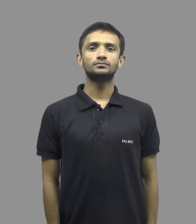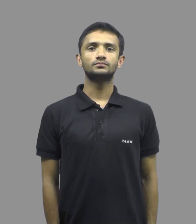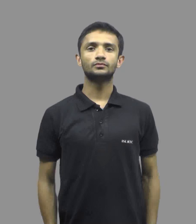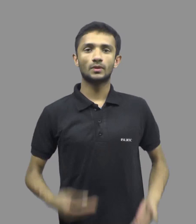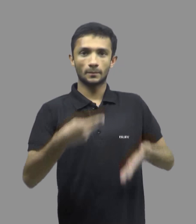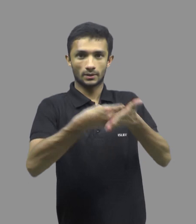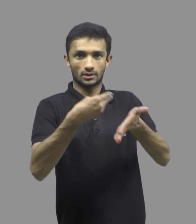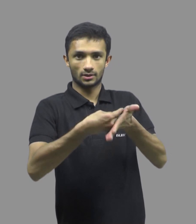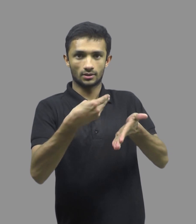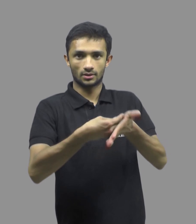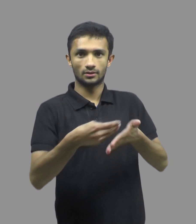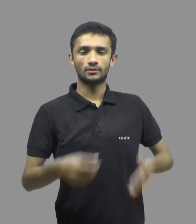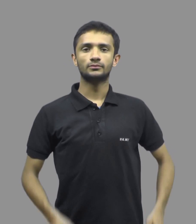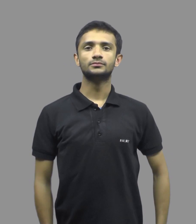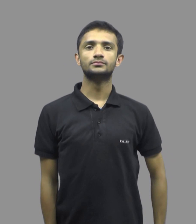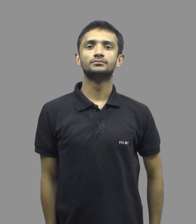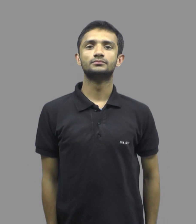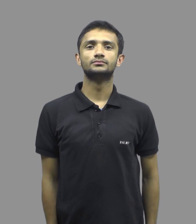Address